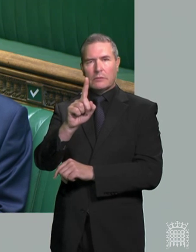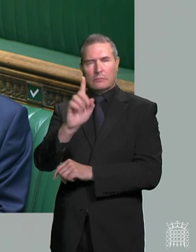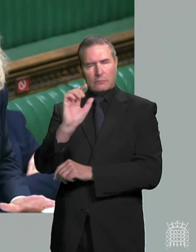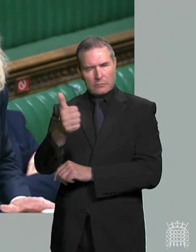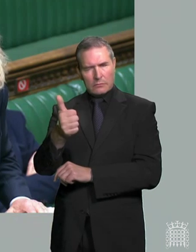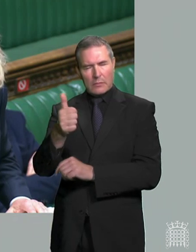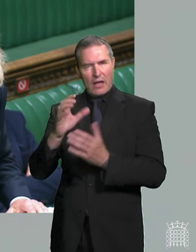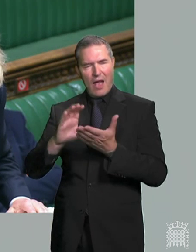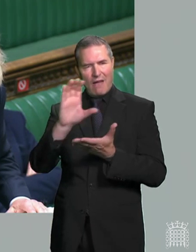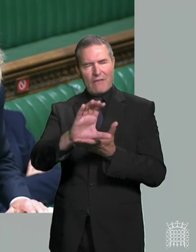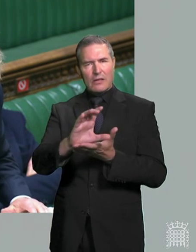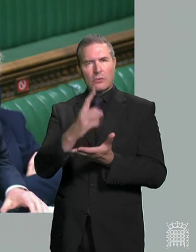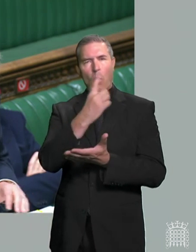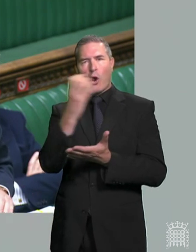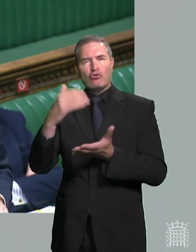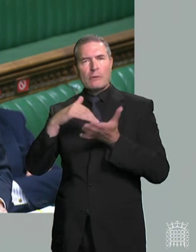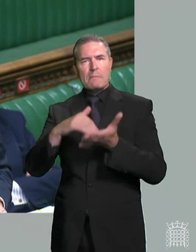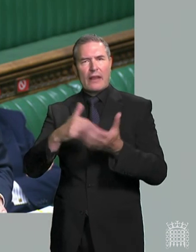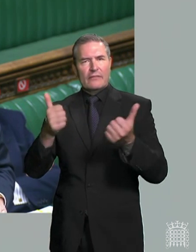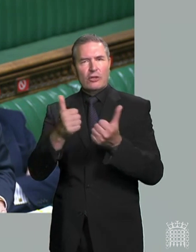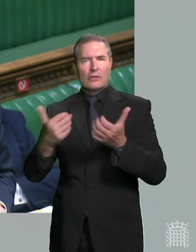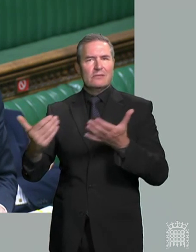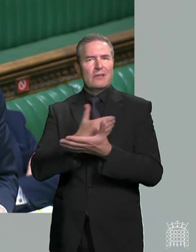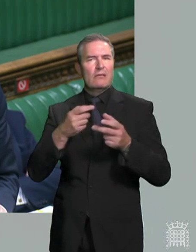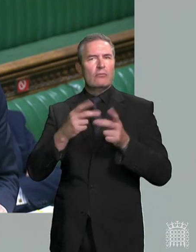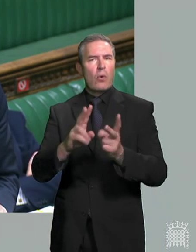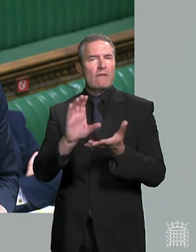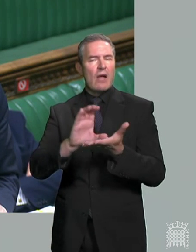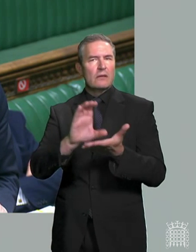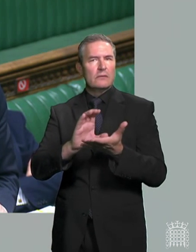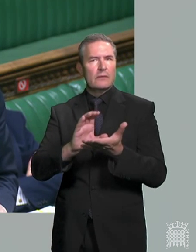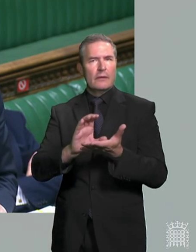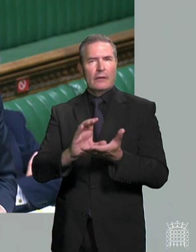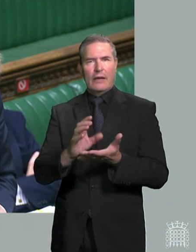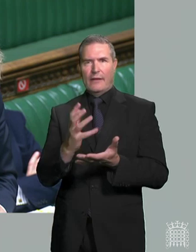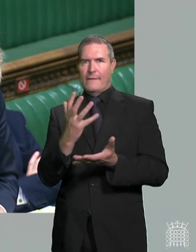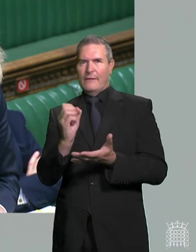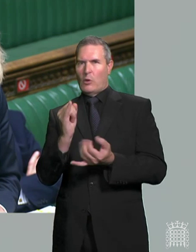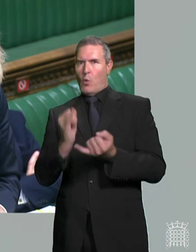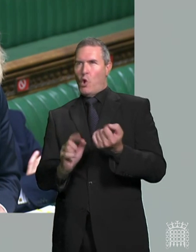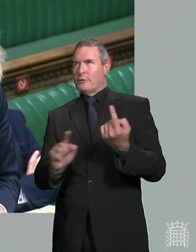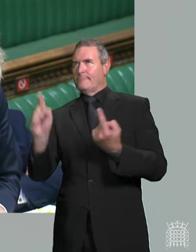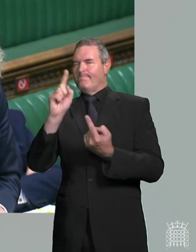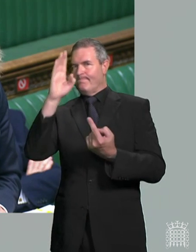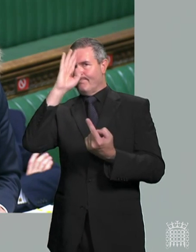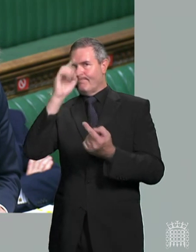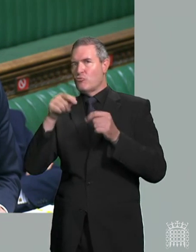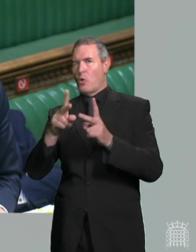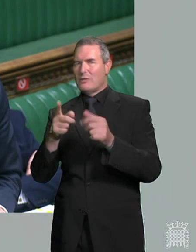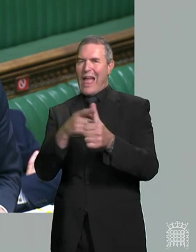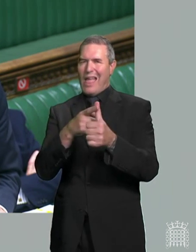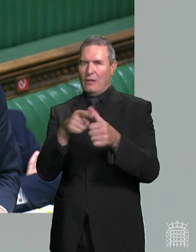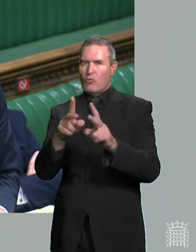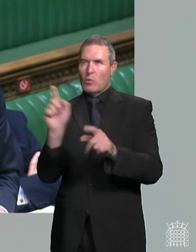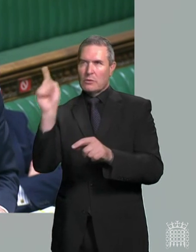We have put another £100 million through the safer roads fund to invest in 50 of the most dangerous stretches on A roads.